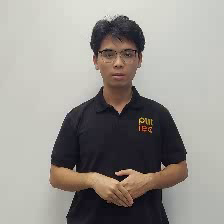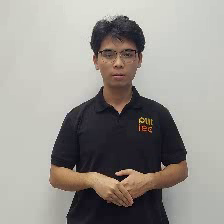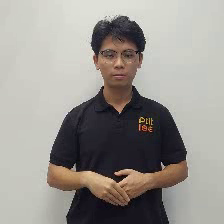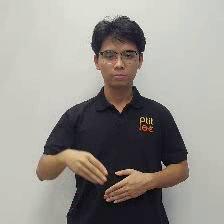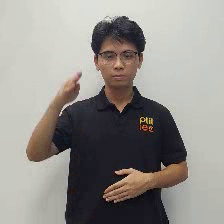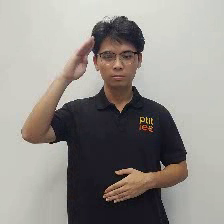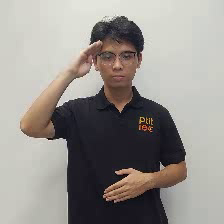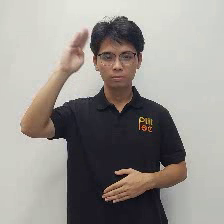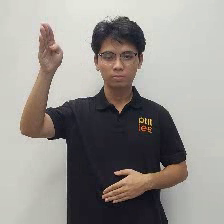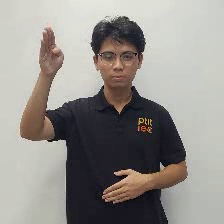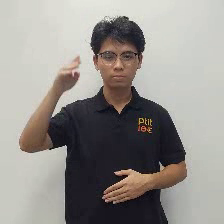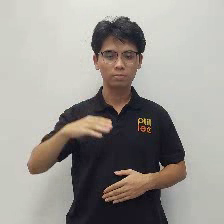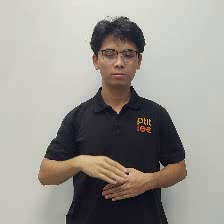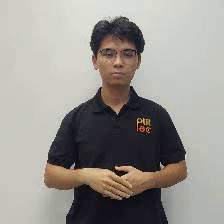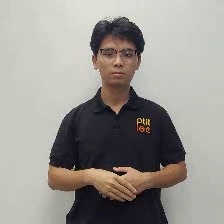Chào